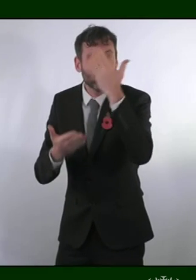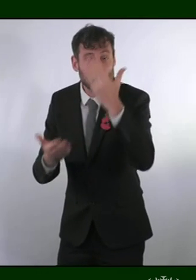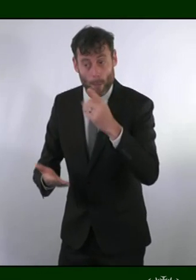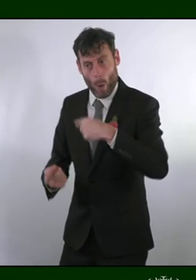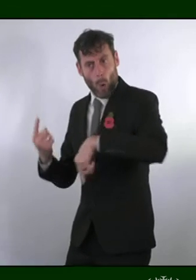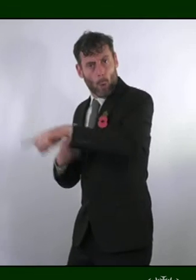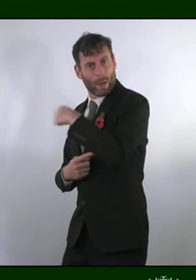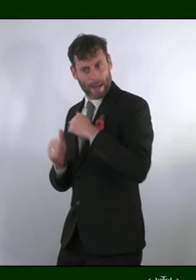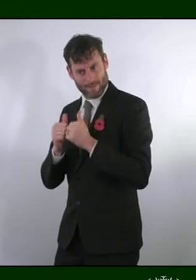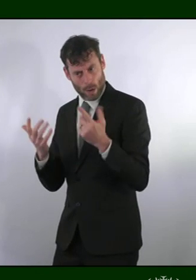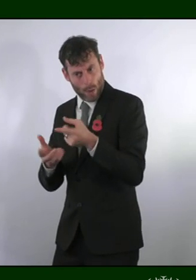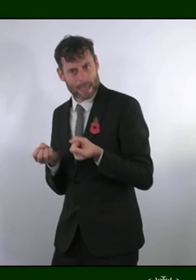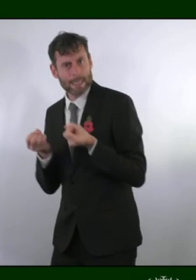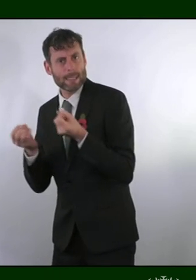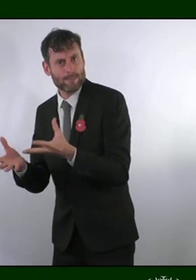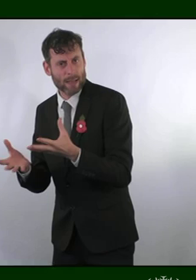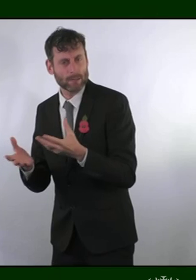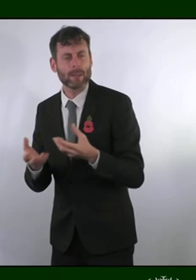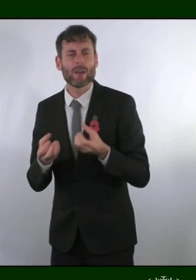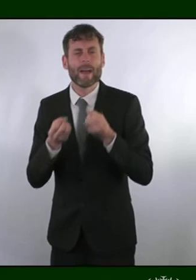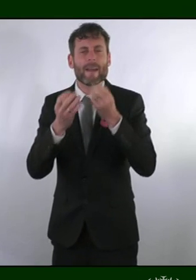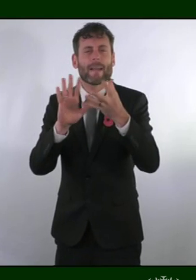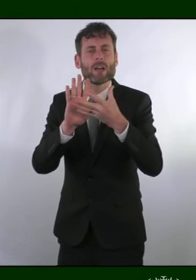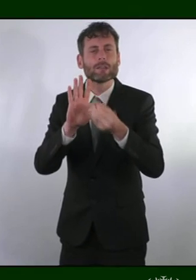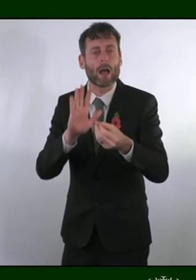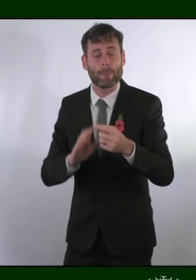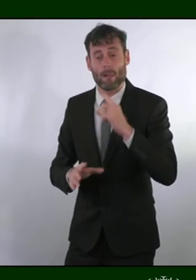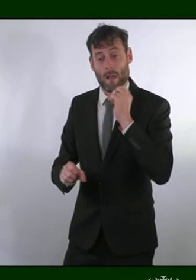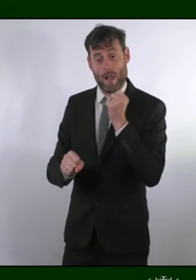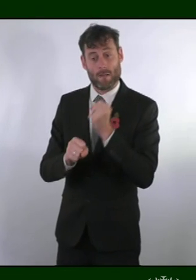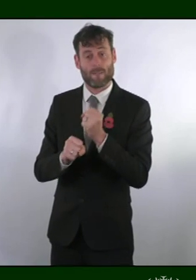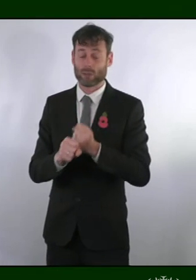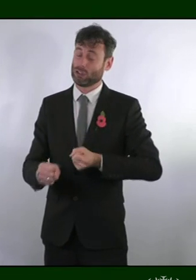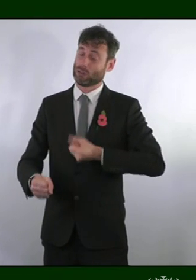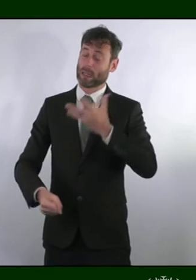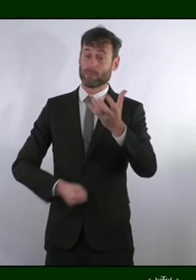Let me illustrate an example of the Government’s lax attitude to taxpayers’ money.